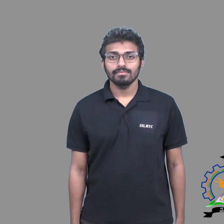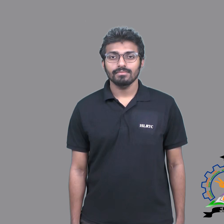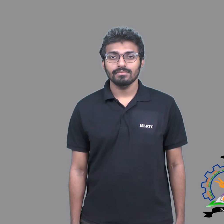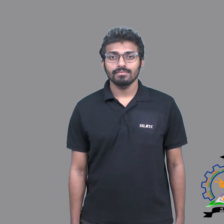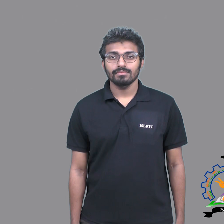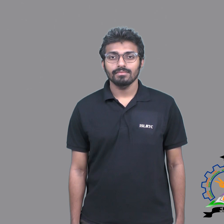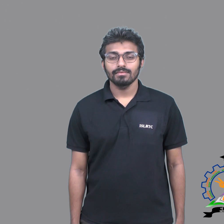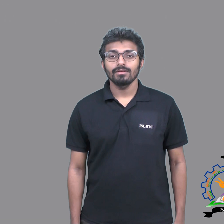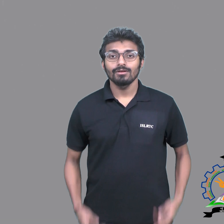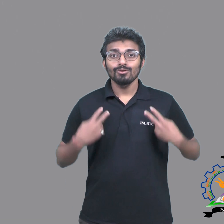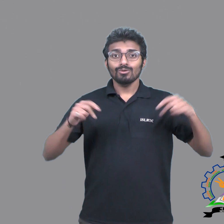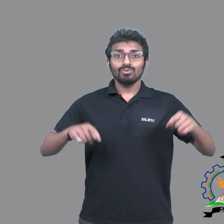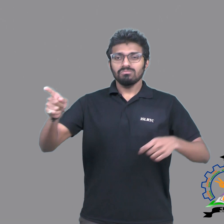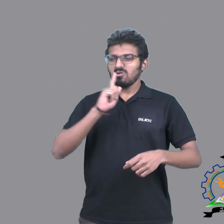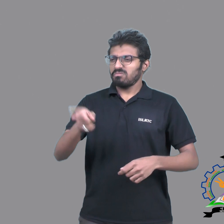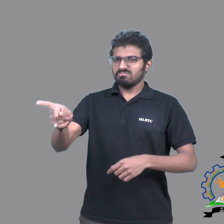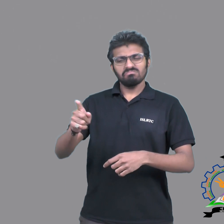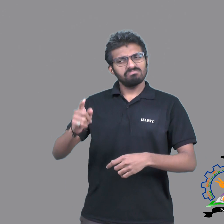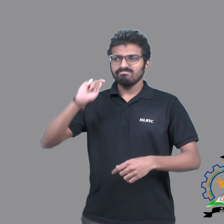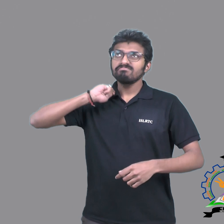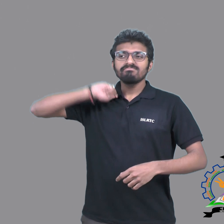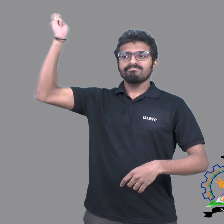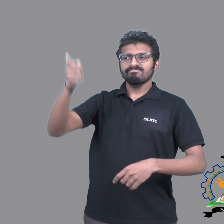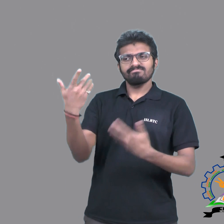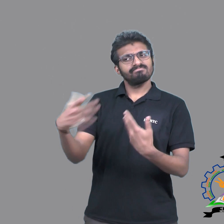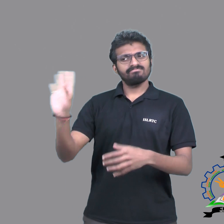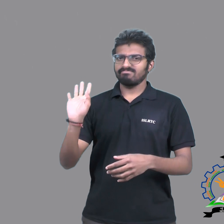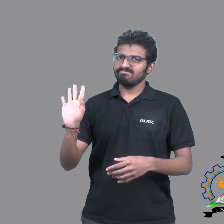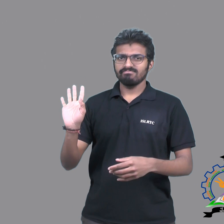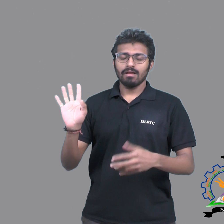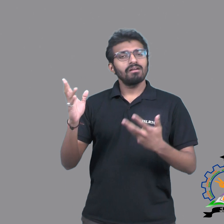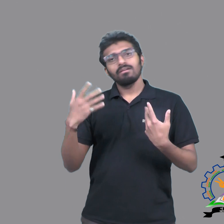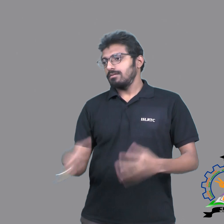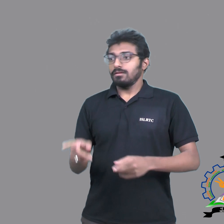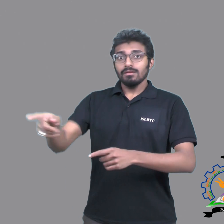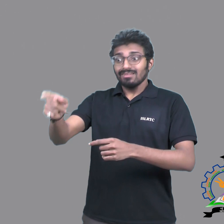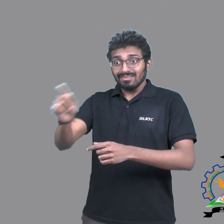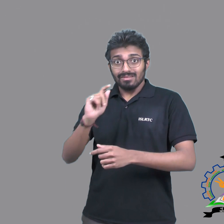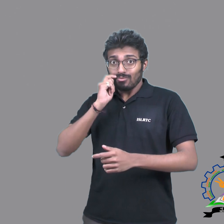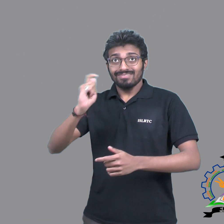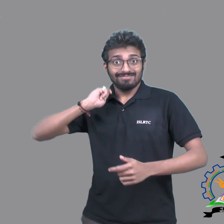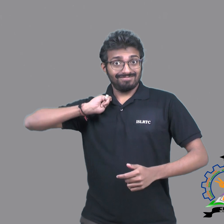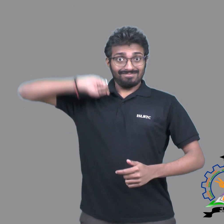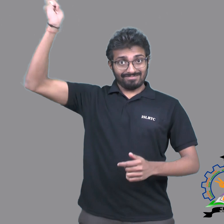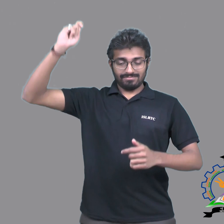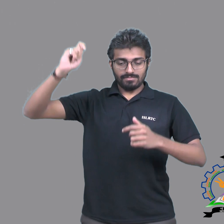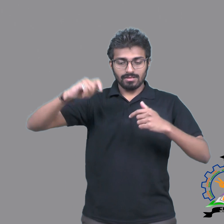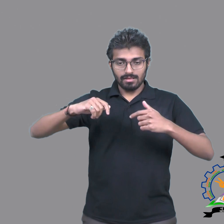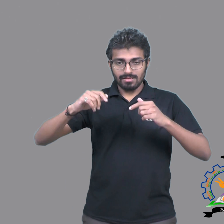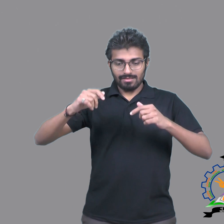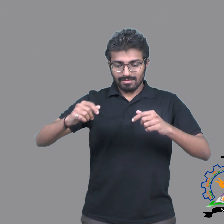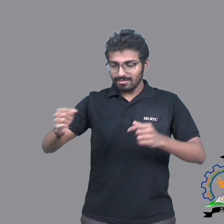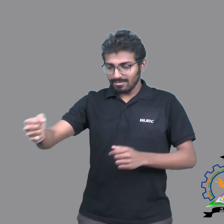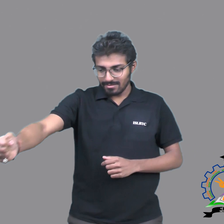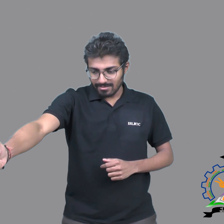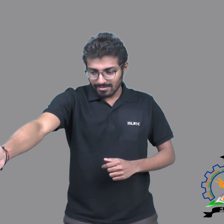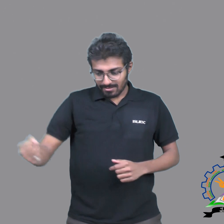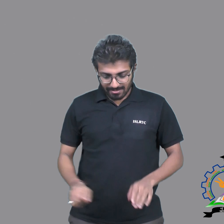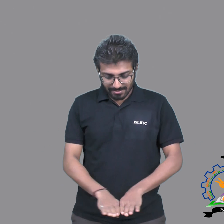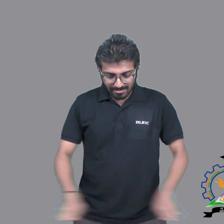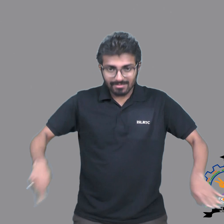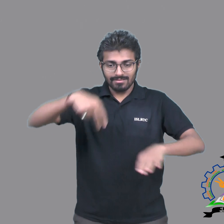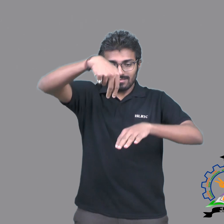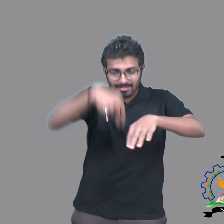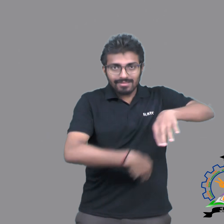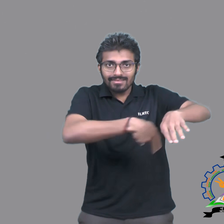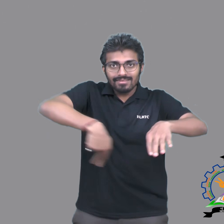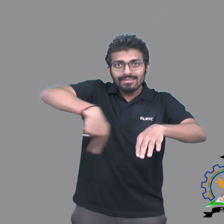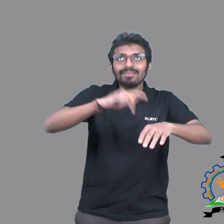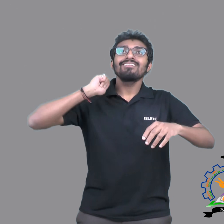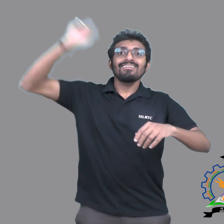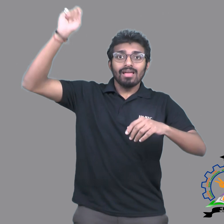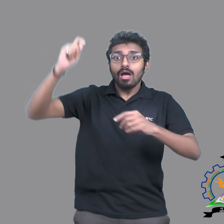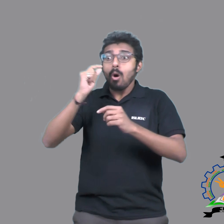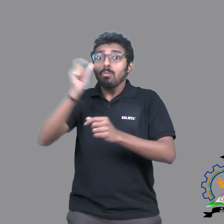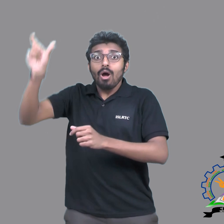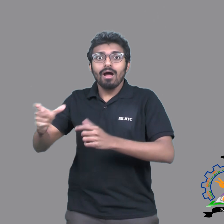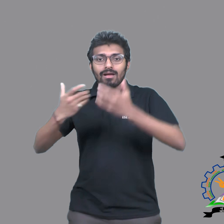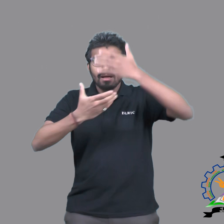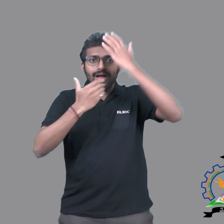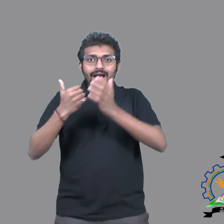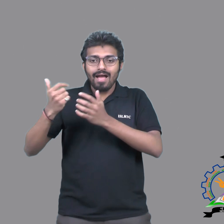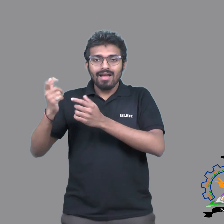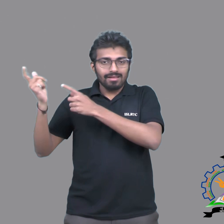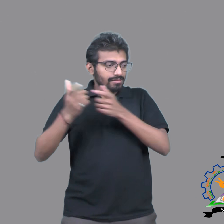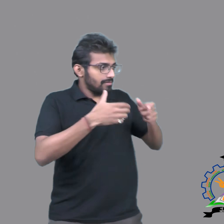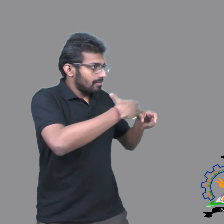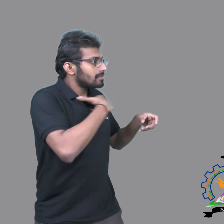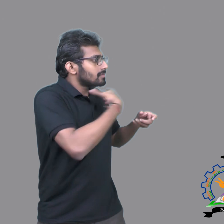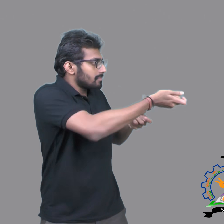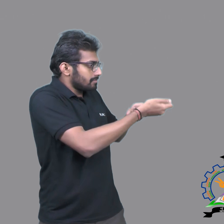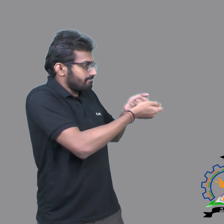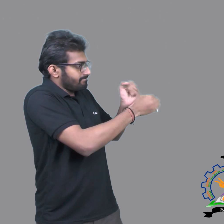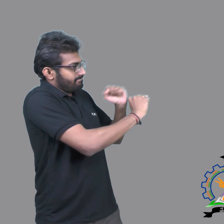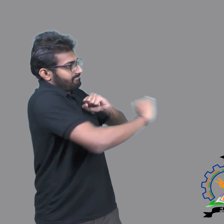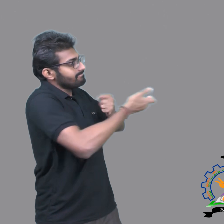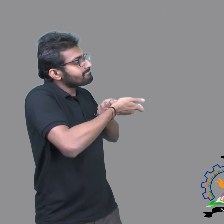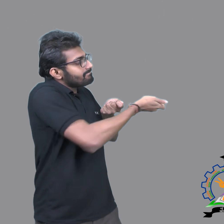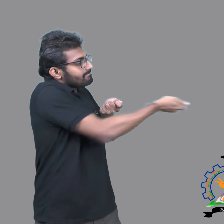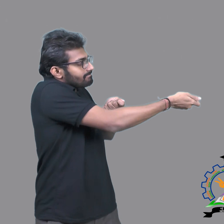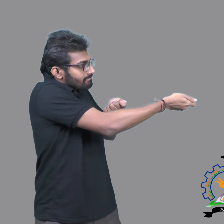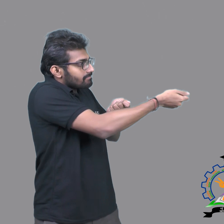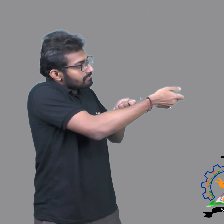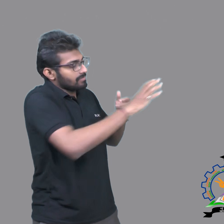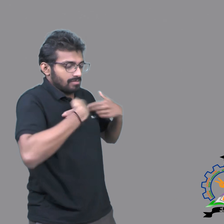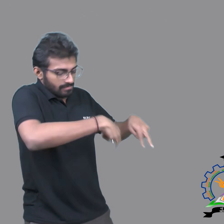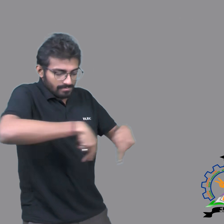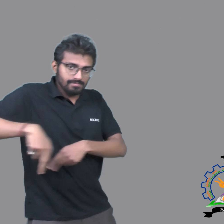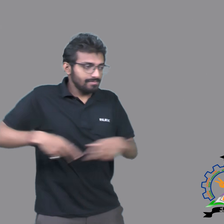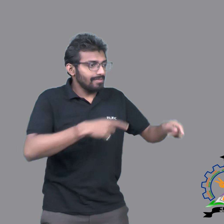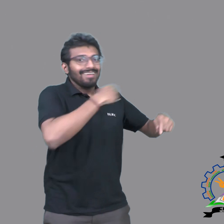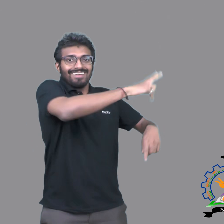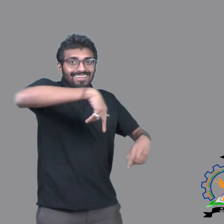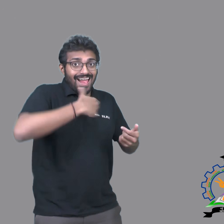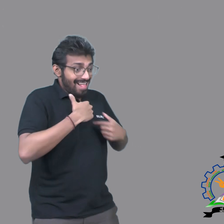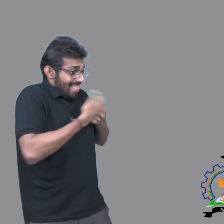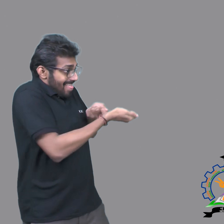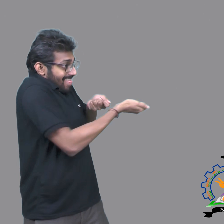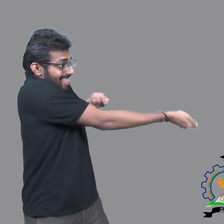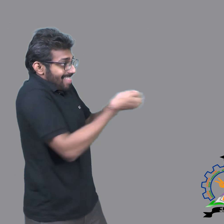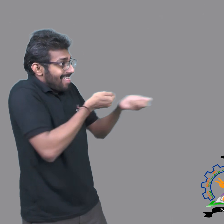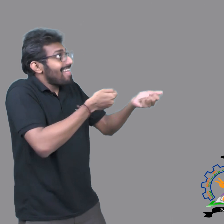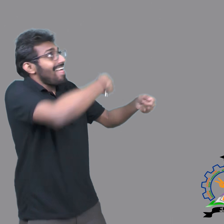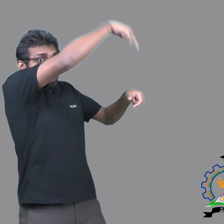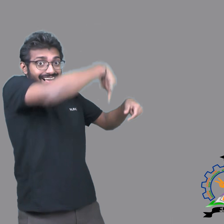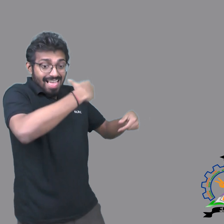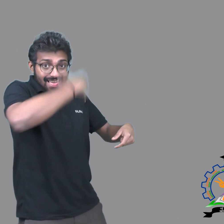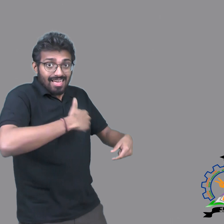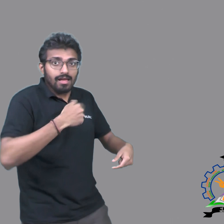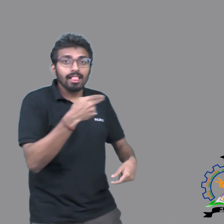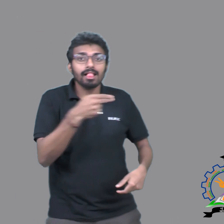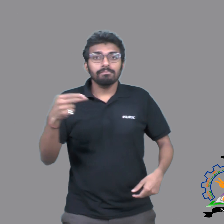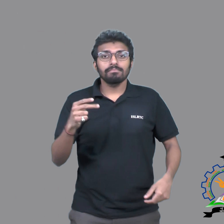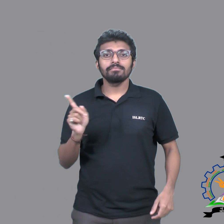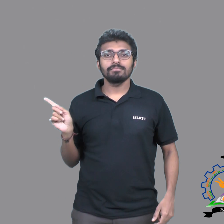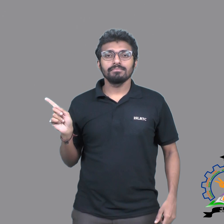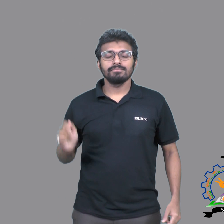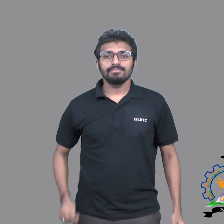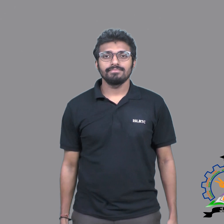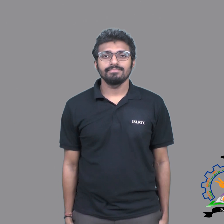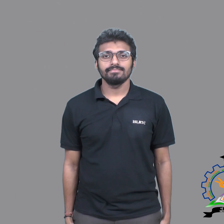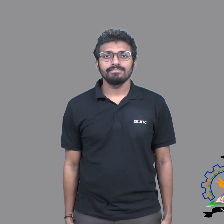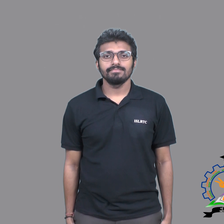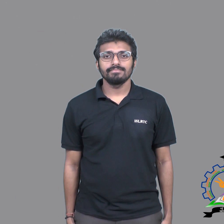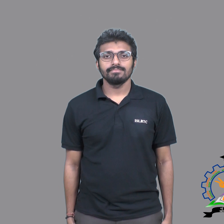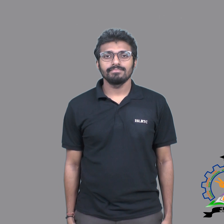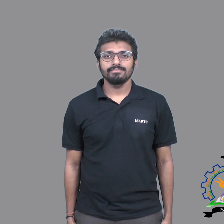Hangman